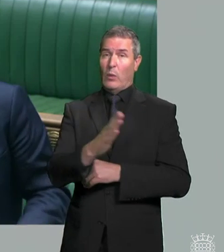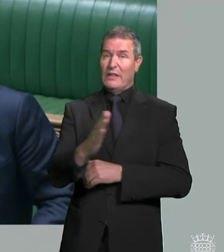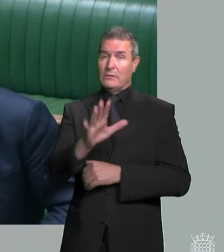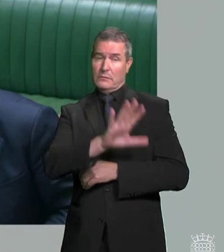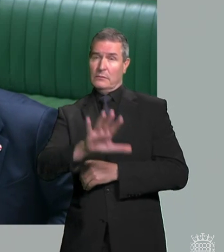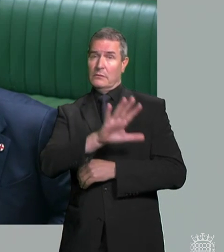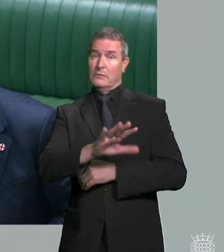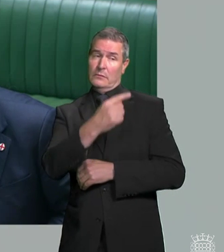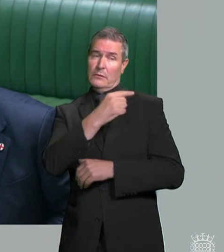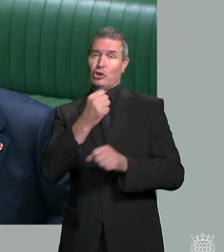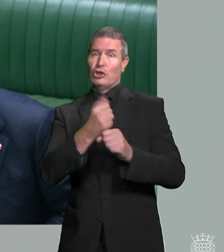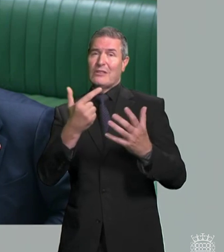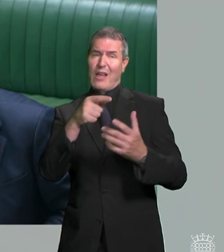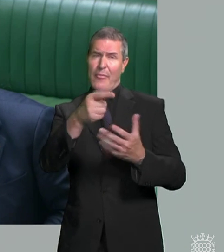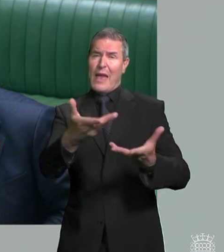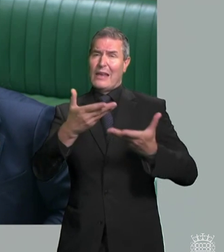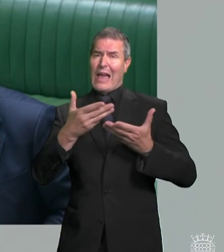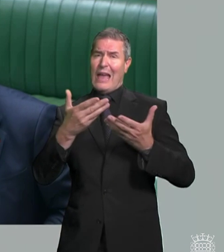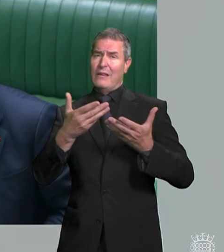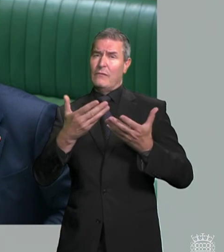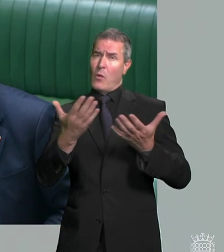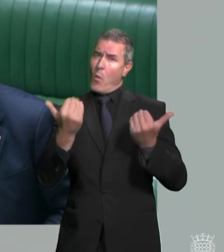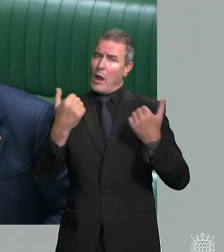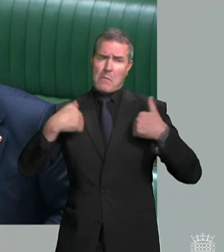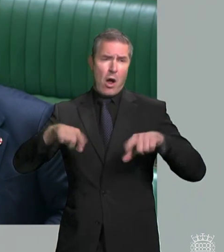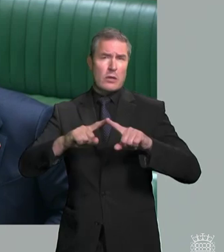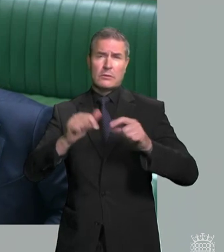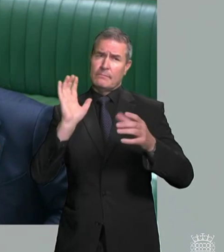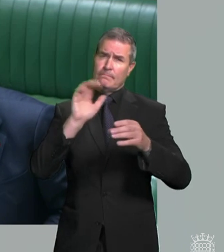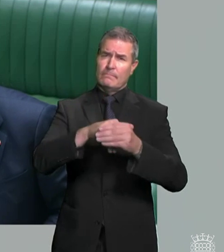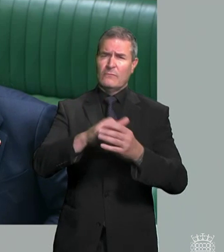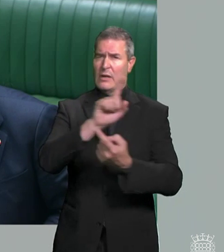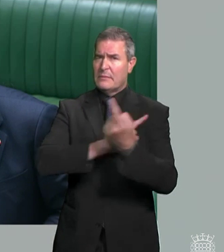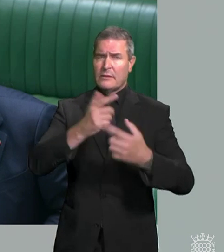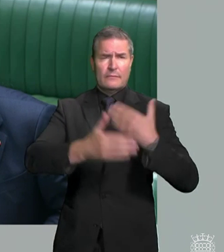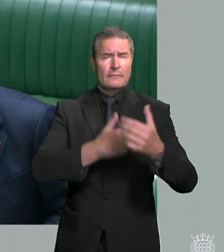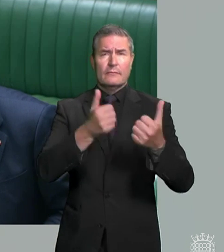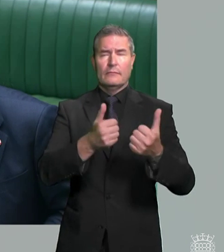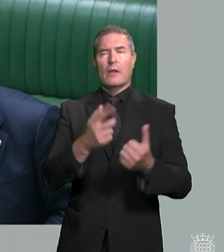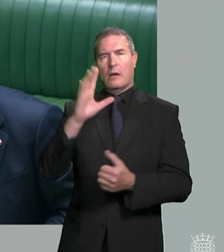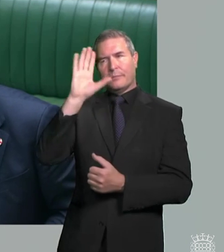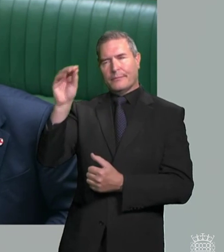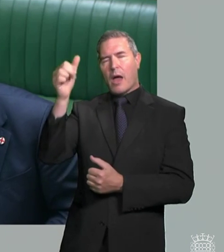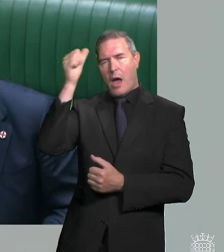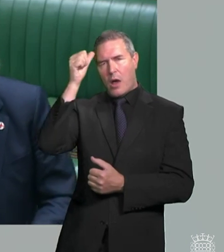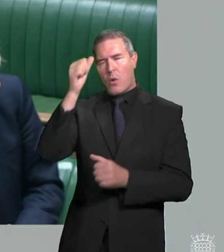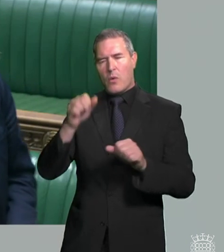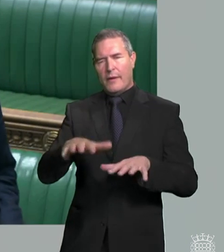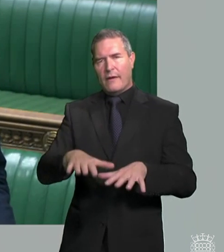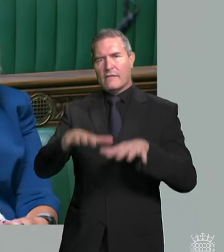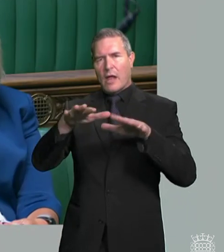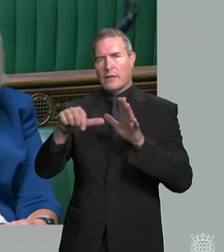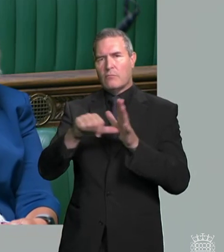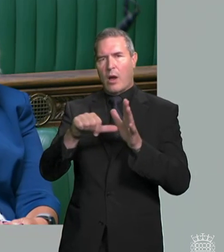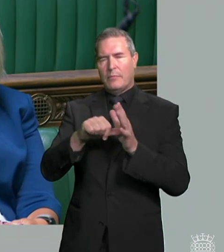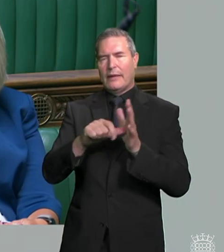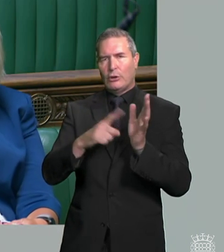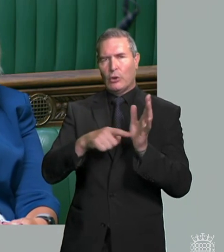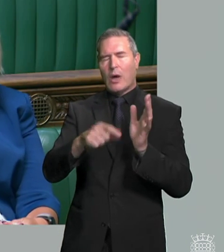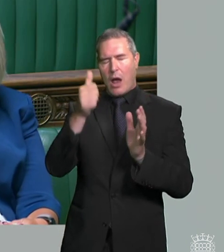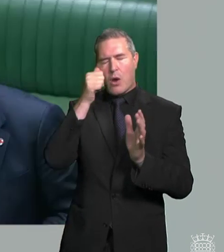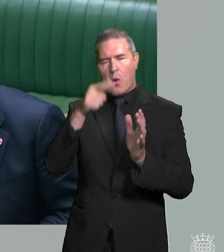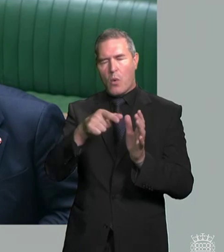The G7 had wonderful hospitality. I assure her that I am aware of the problem of flooding in Looe.